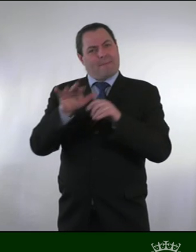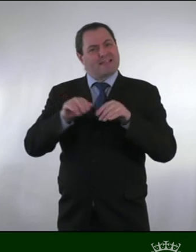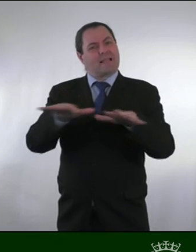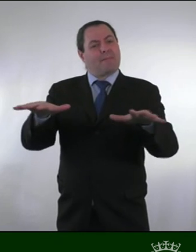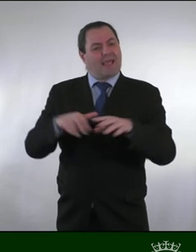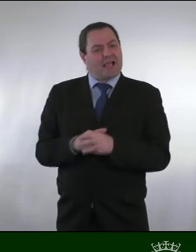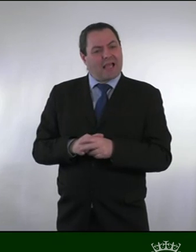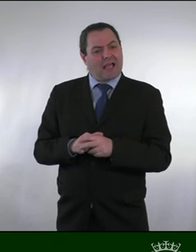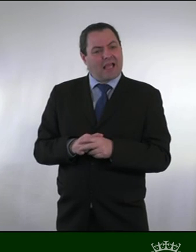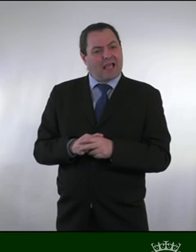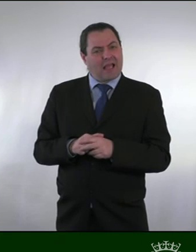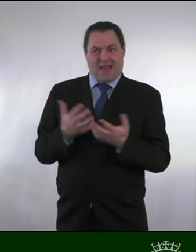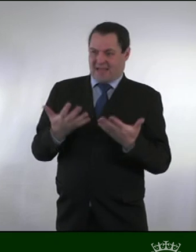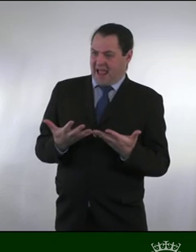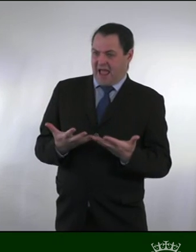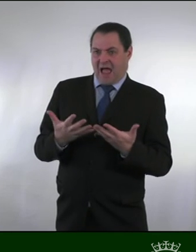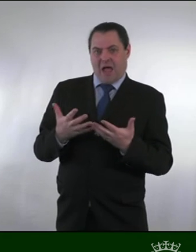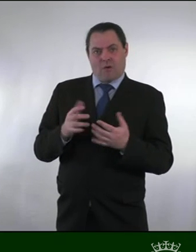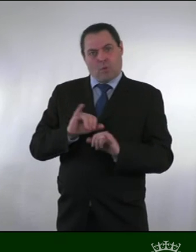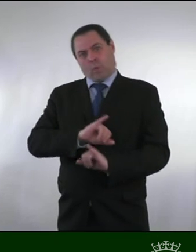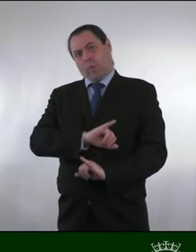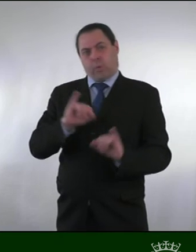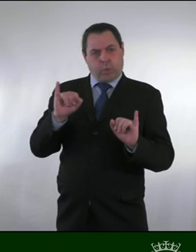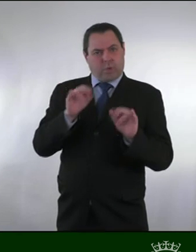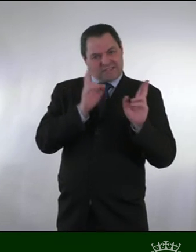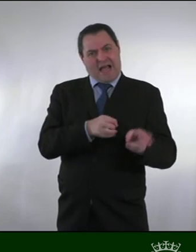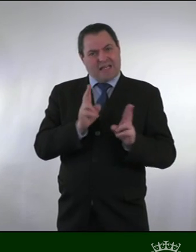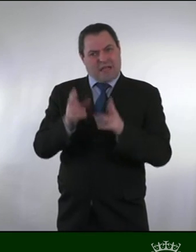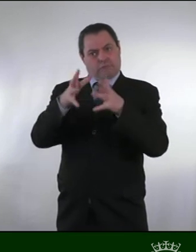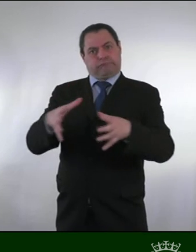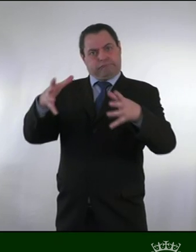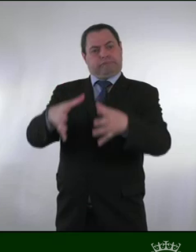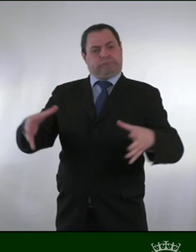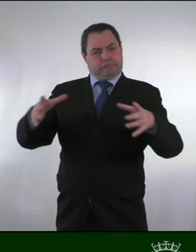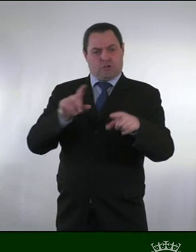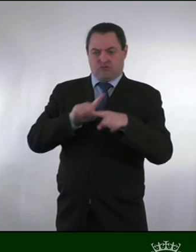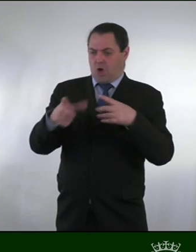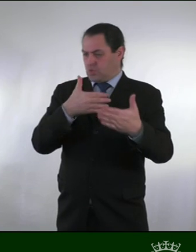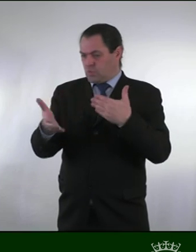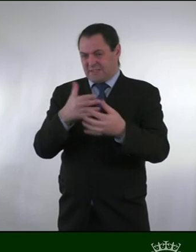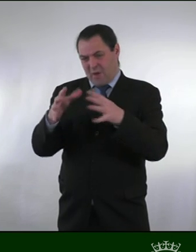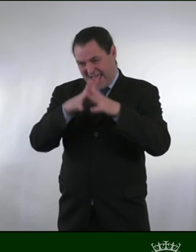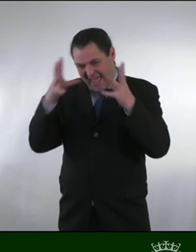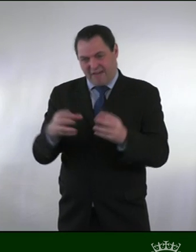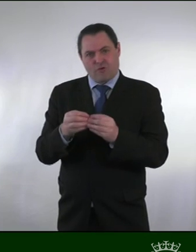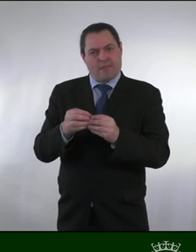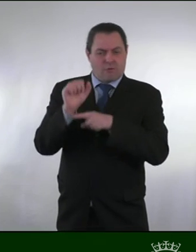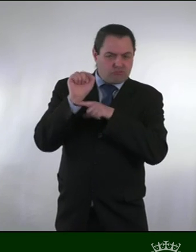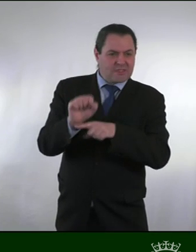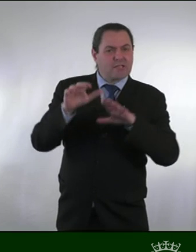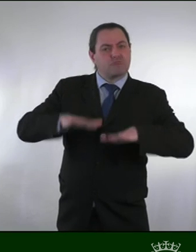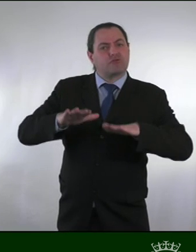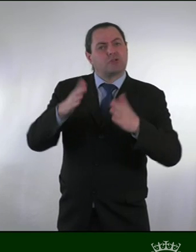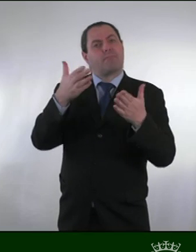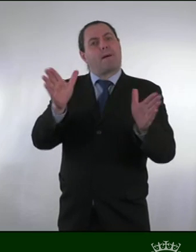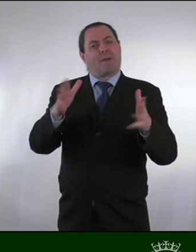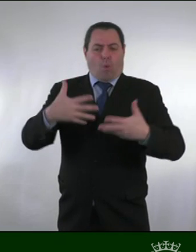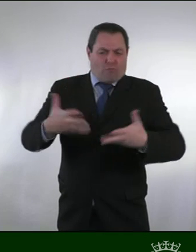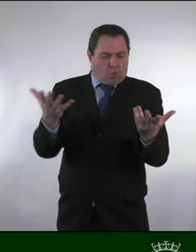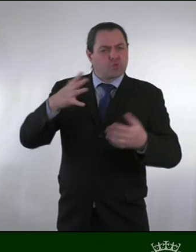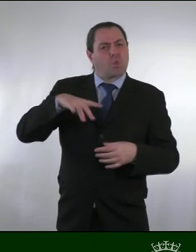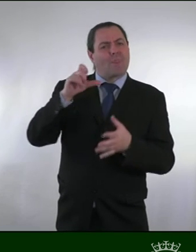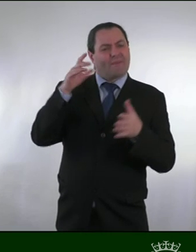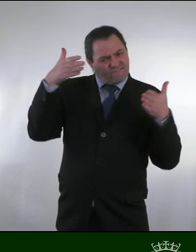This country is facing a very grave death toll, and we are doing everything we can to protect the British public, as I think he would expect.